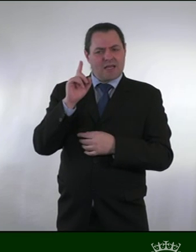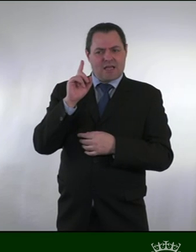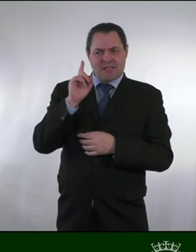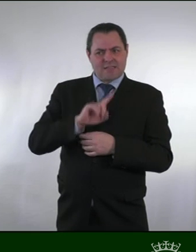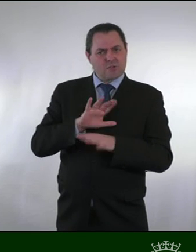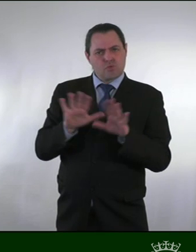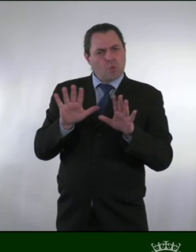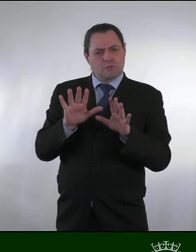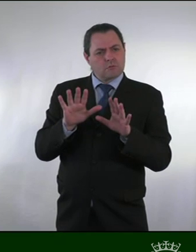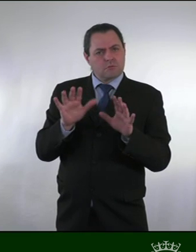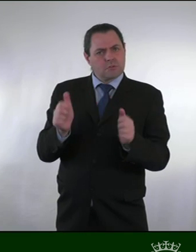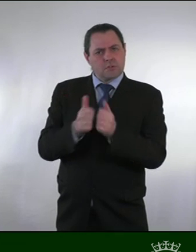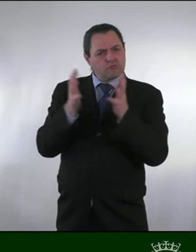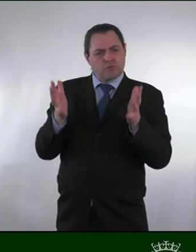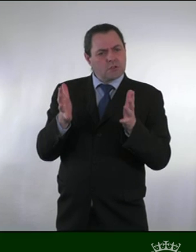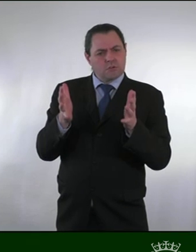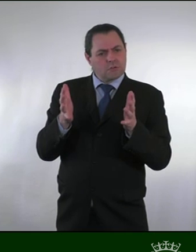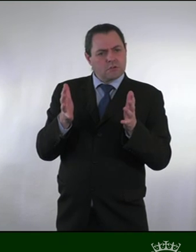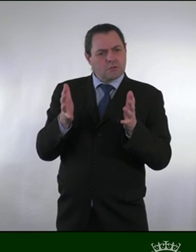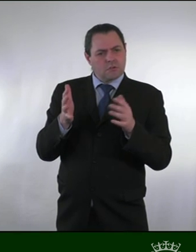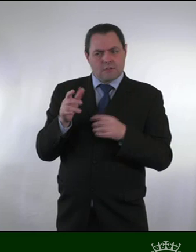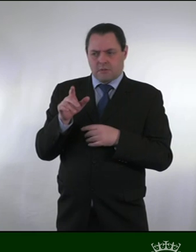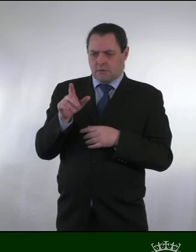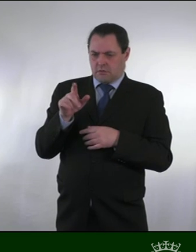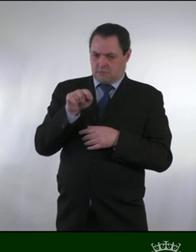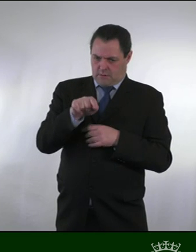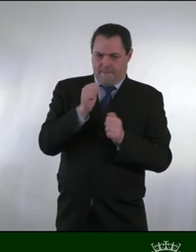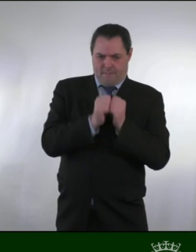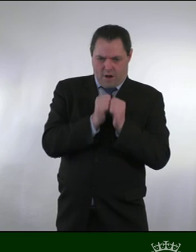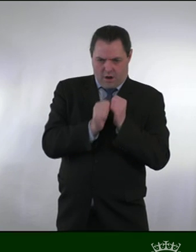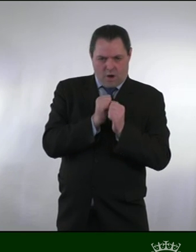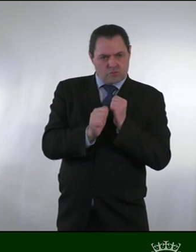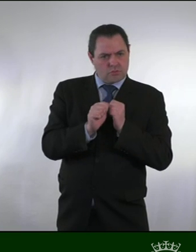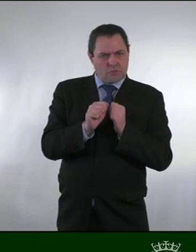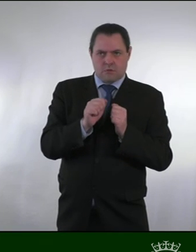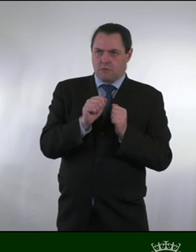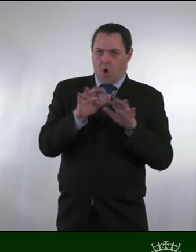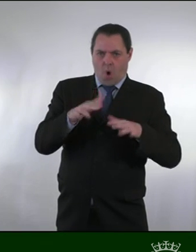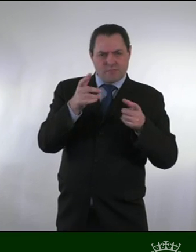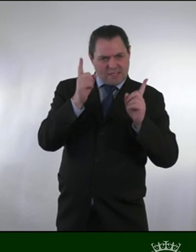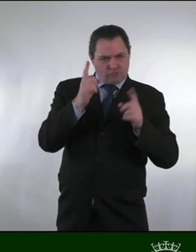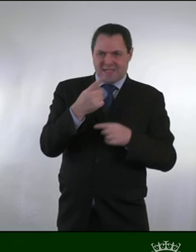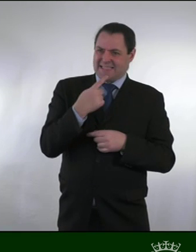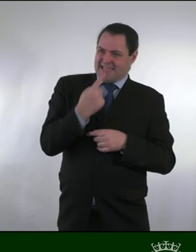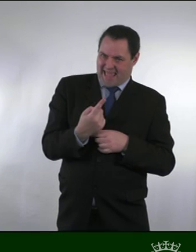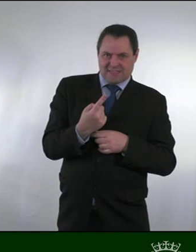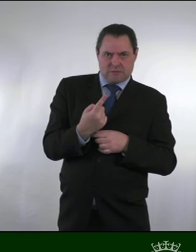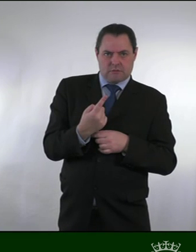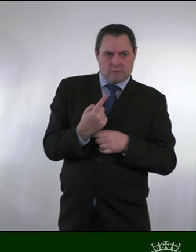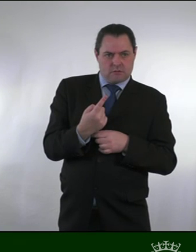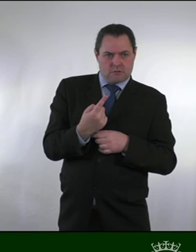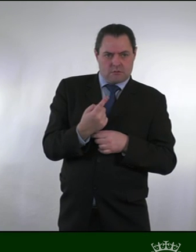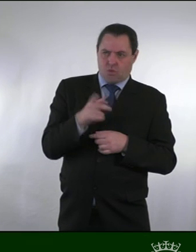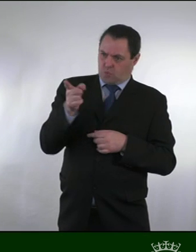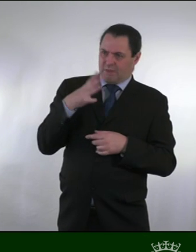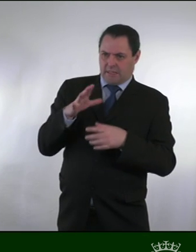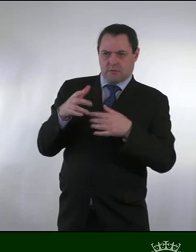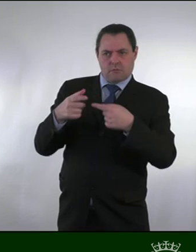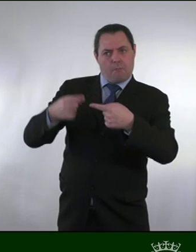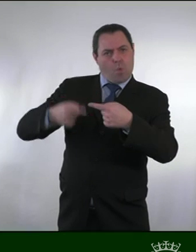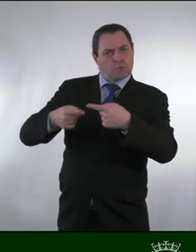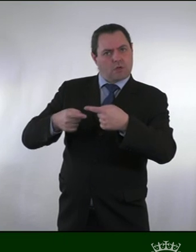It is not disputed—this is not hindsight—that she said last March that you need to shut the borders.